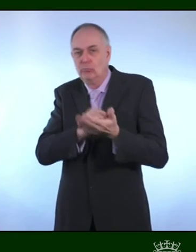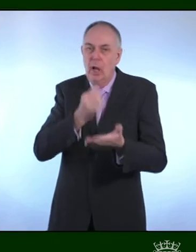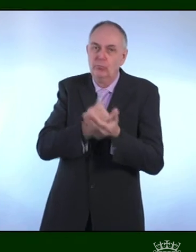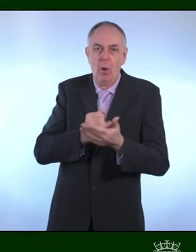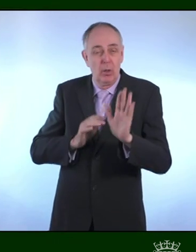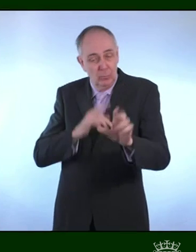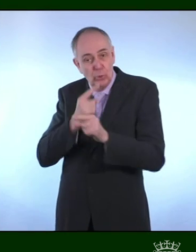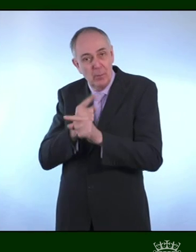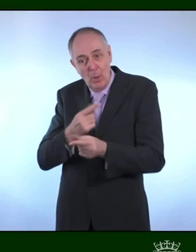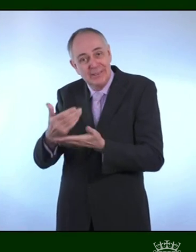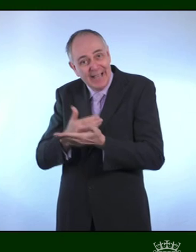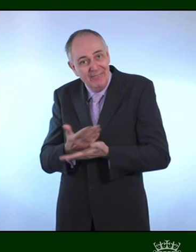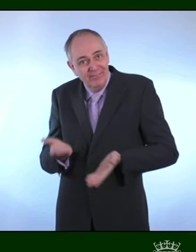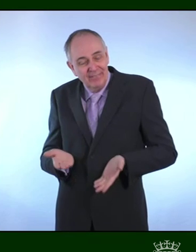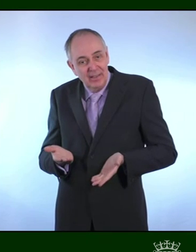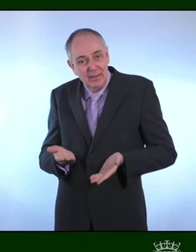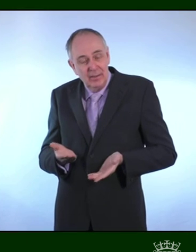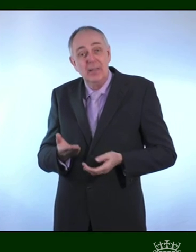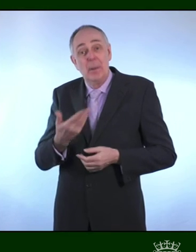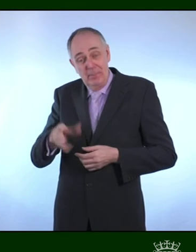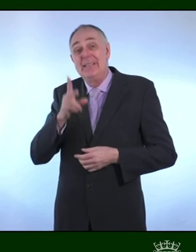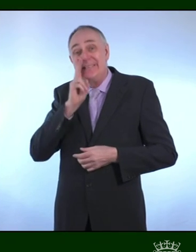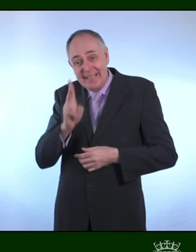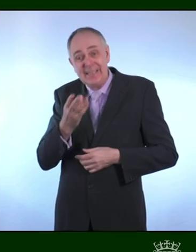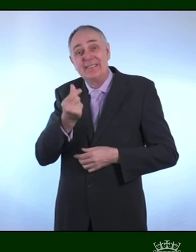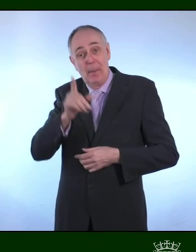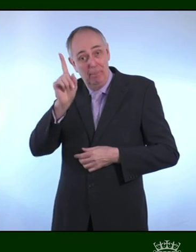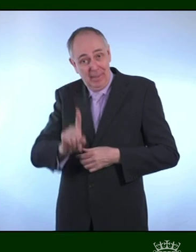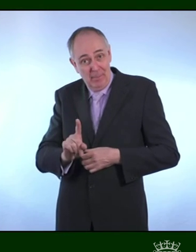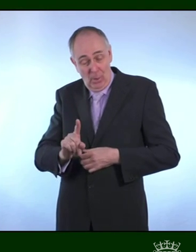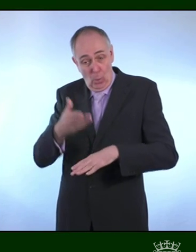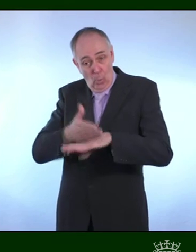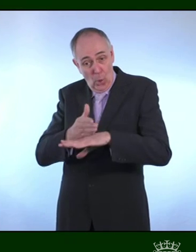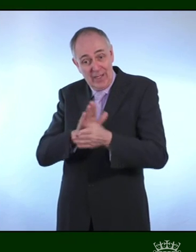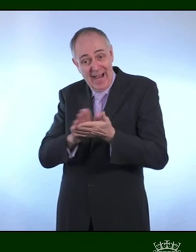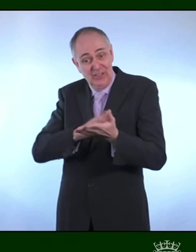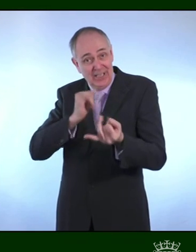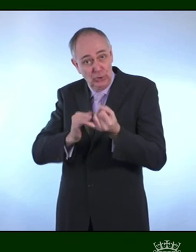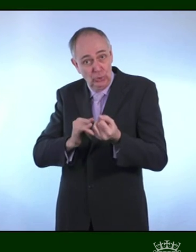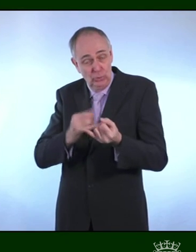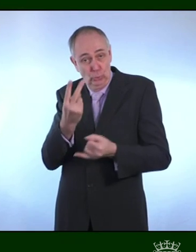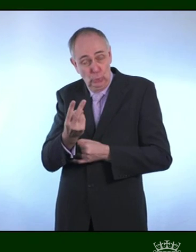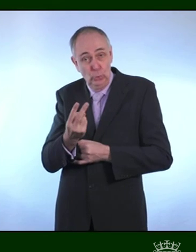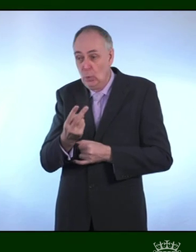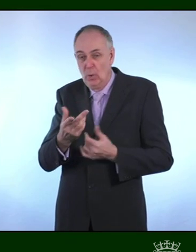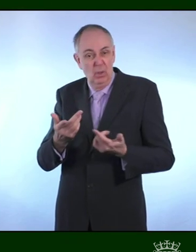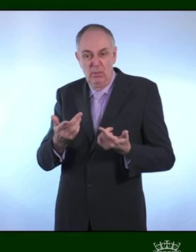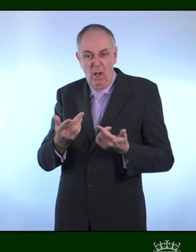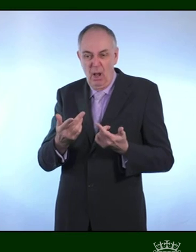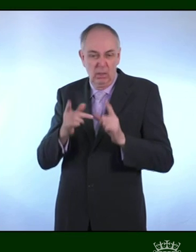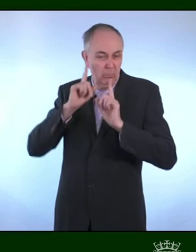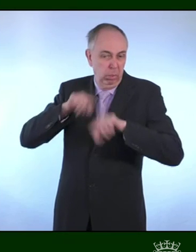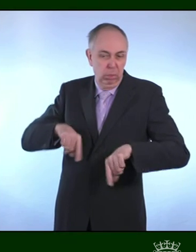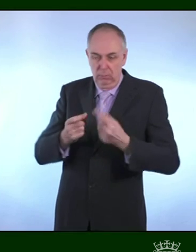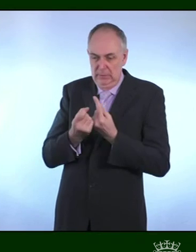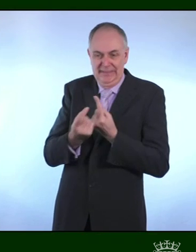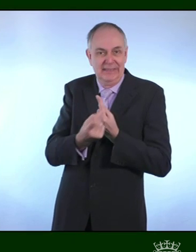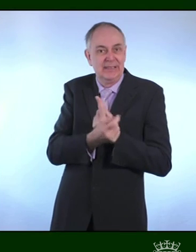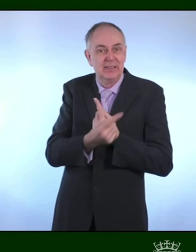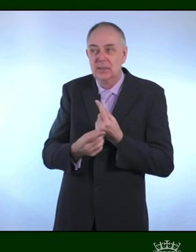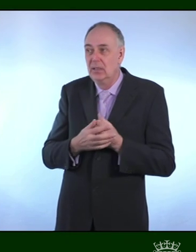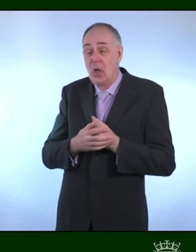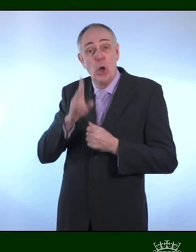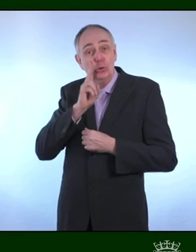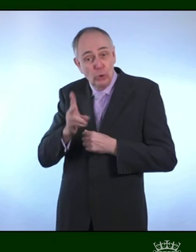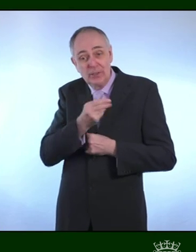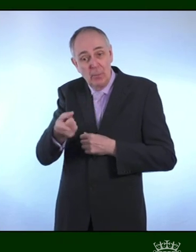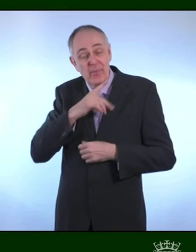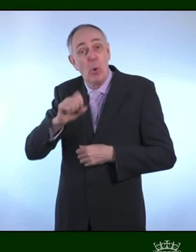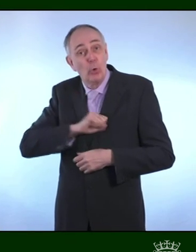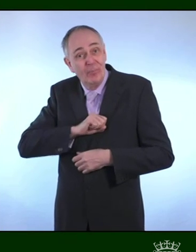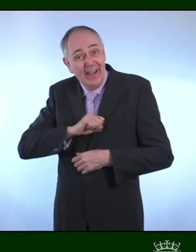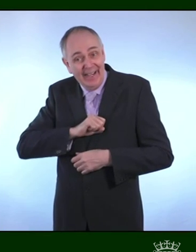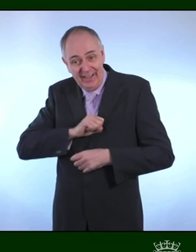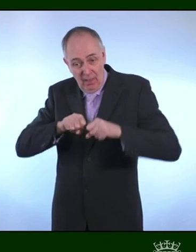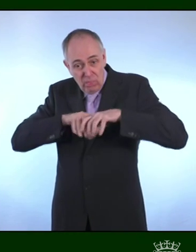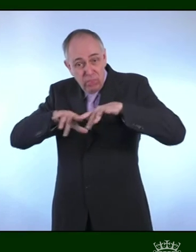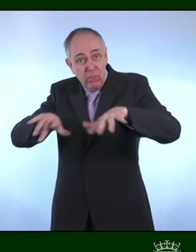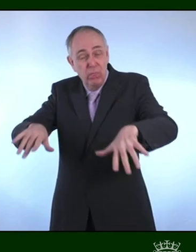My constituents have seen contractors blatantly fail to follow the rules about social distancing, and have observed them coughing over concerned residents, causing great distress.